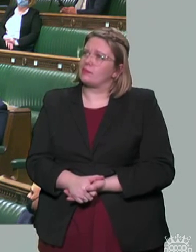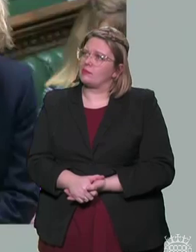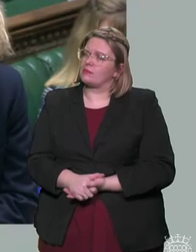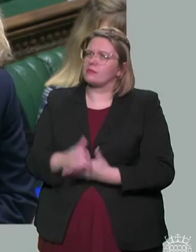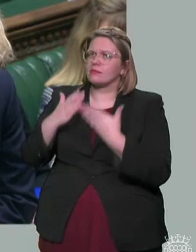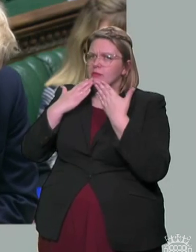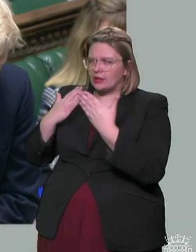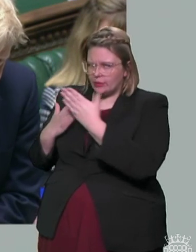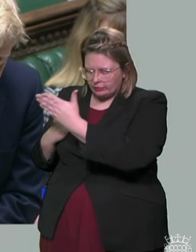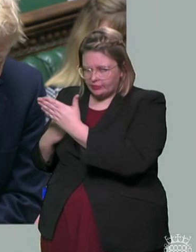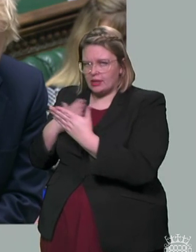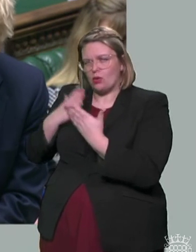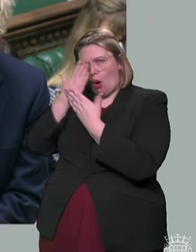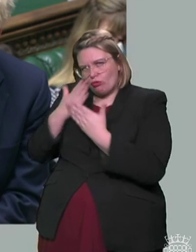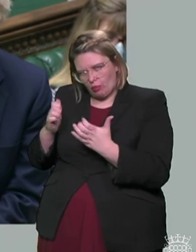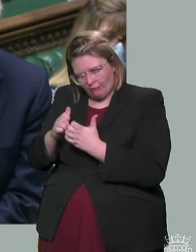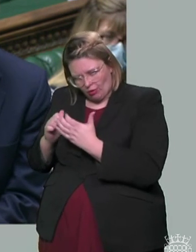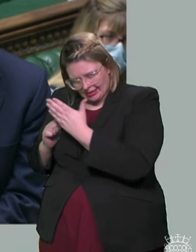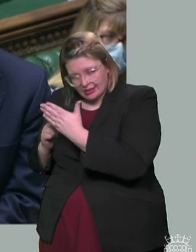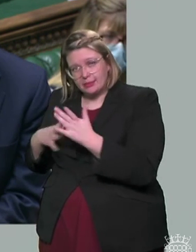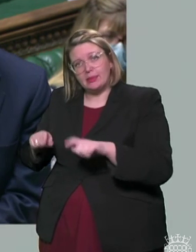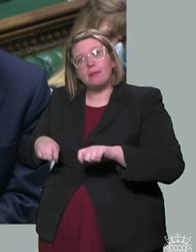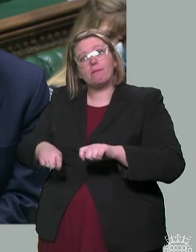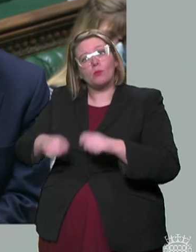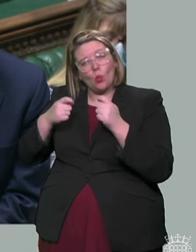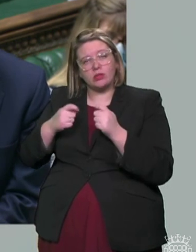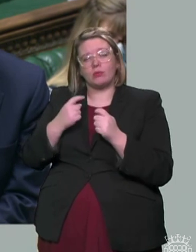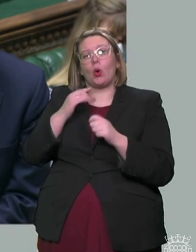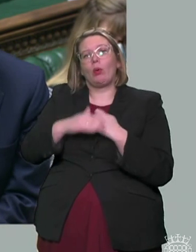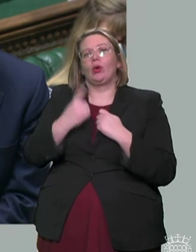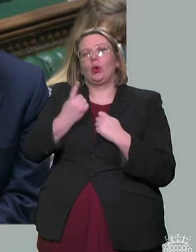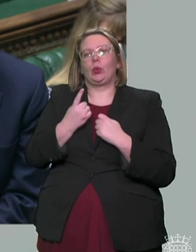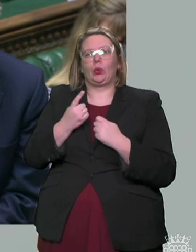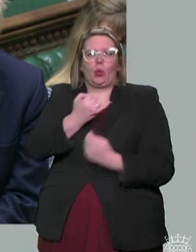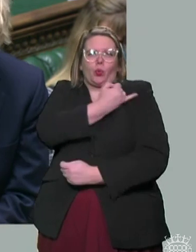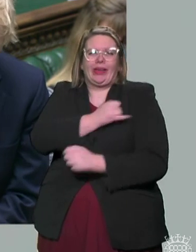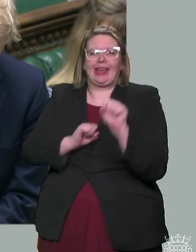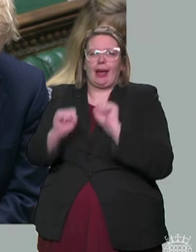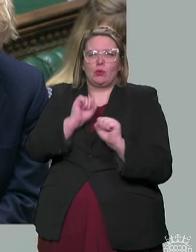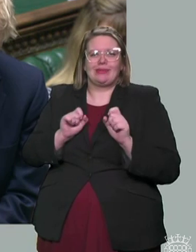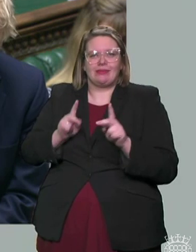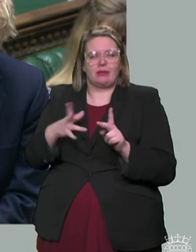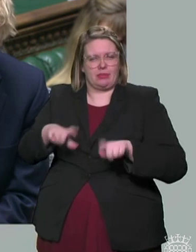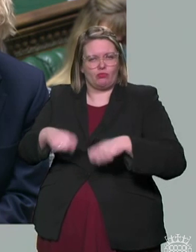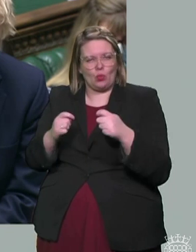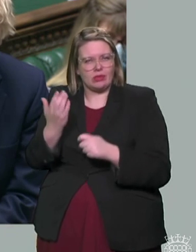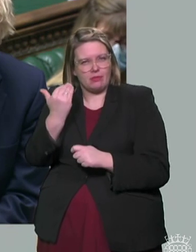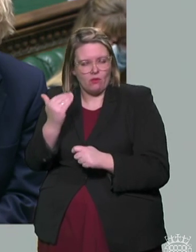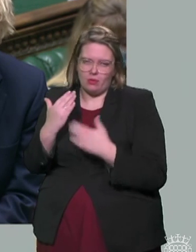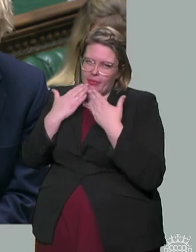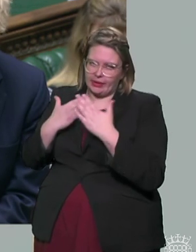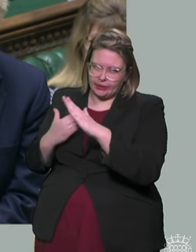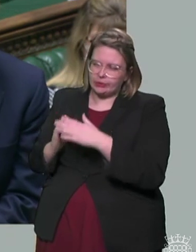My honourable Friend has raised the issues of the immunosuppressed before, and I understand the points that he makes.